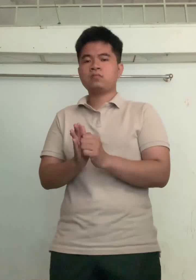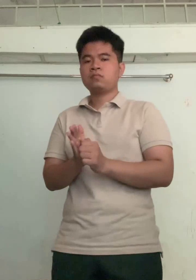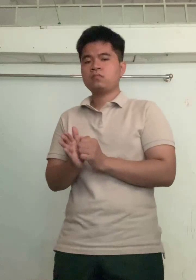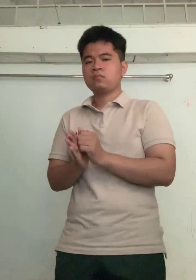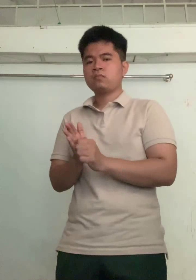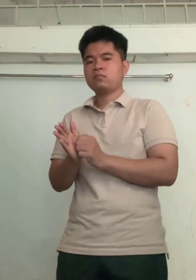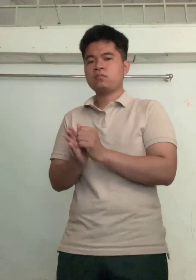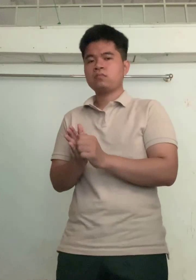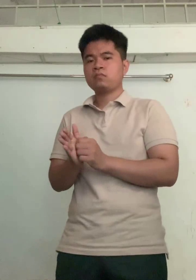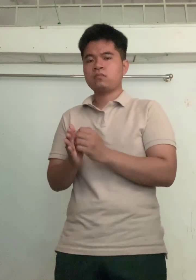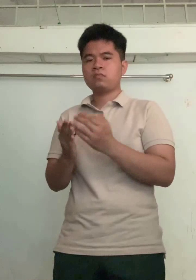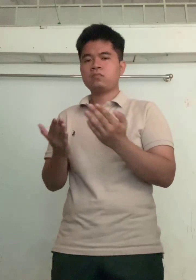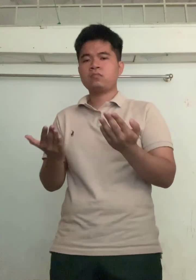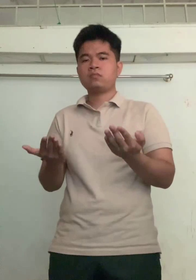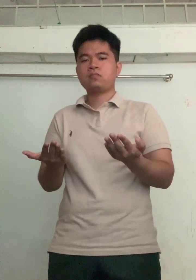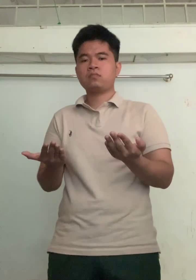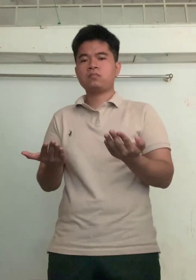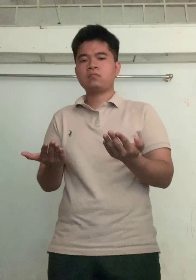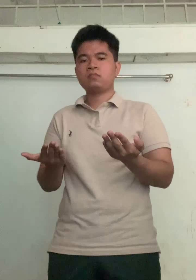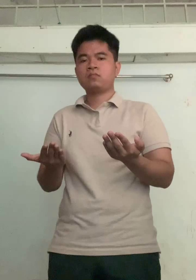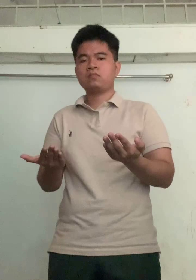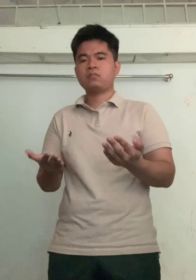thang nay